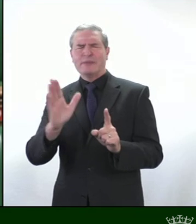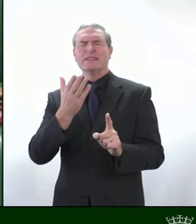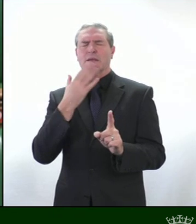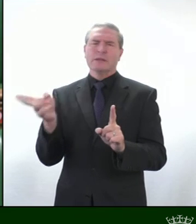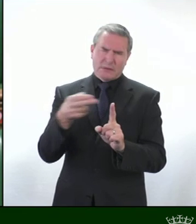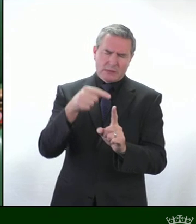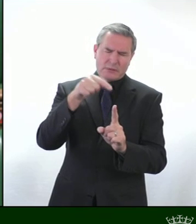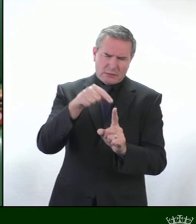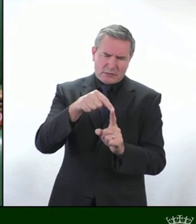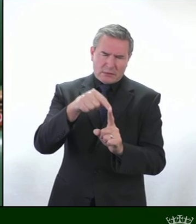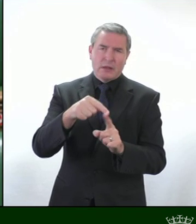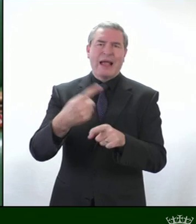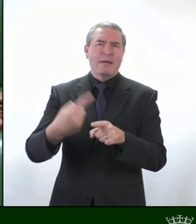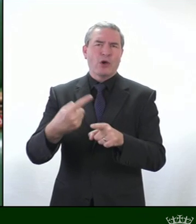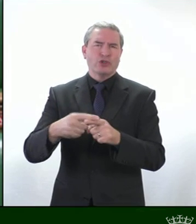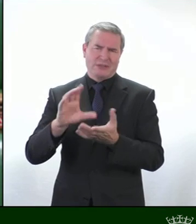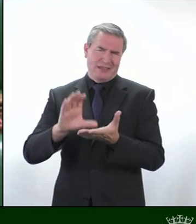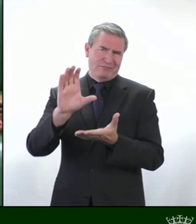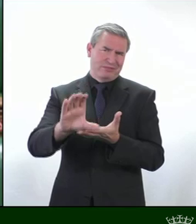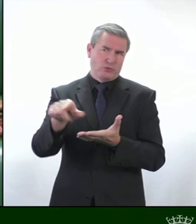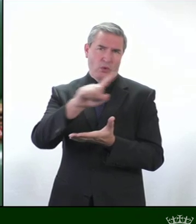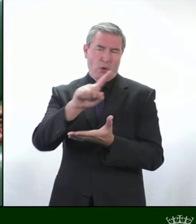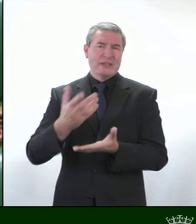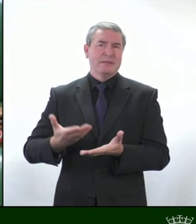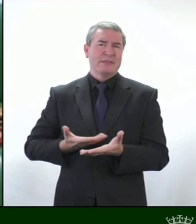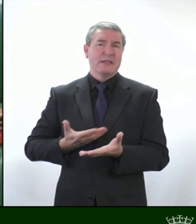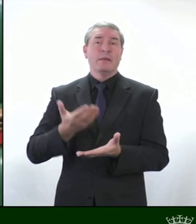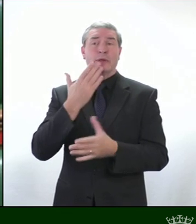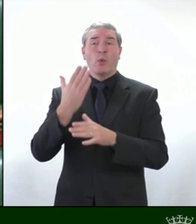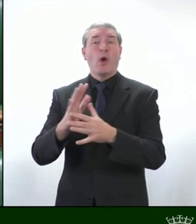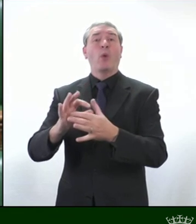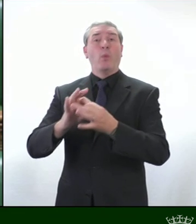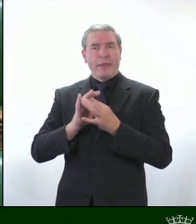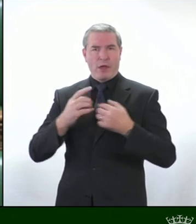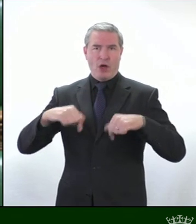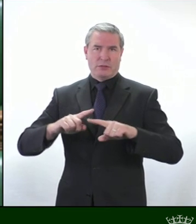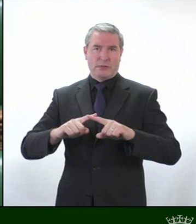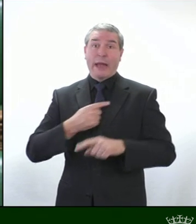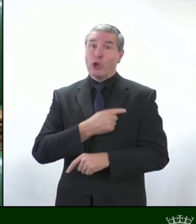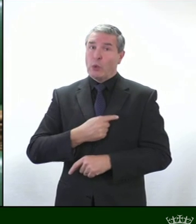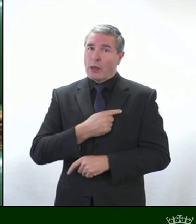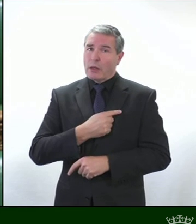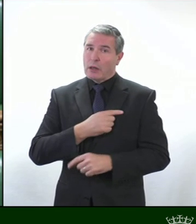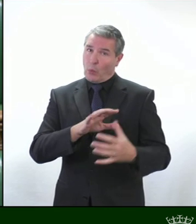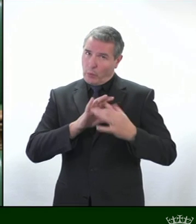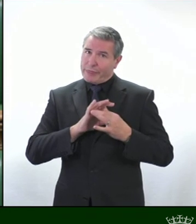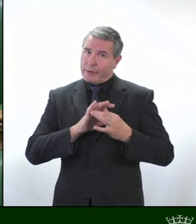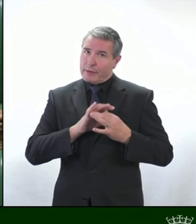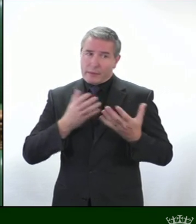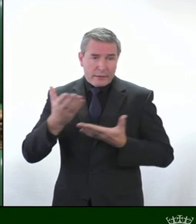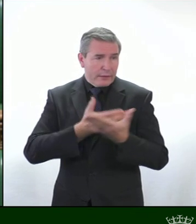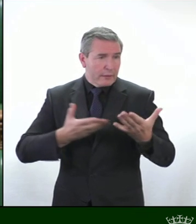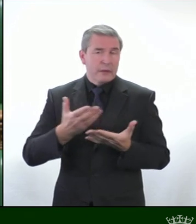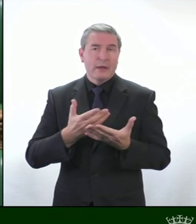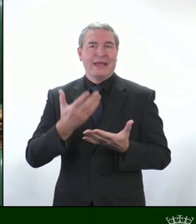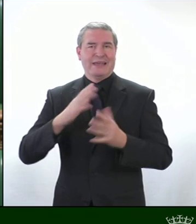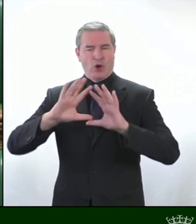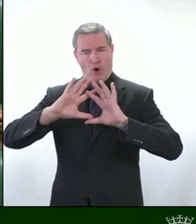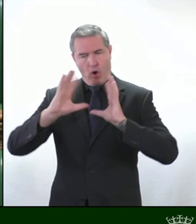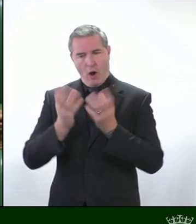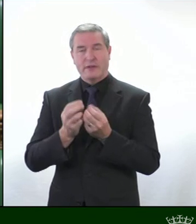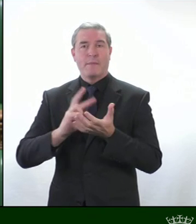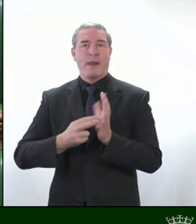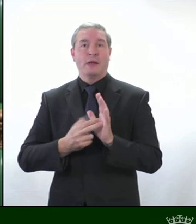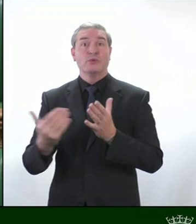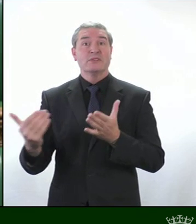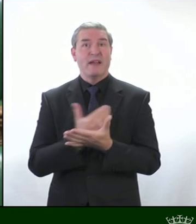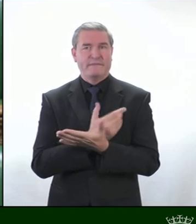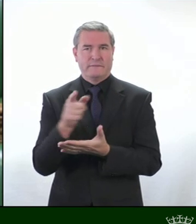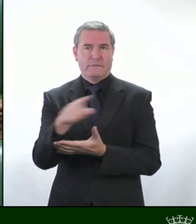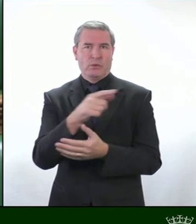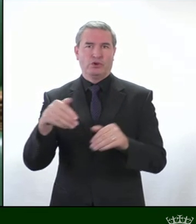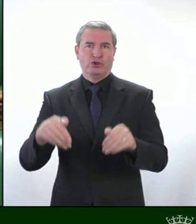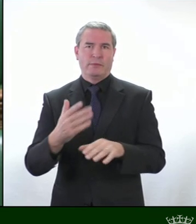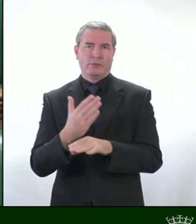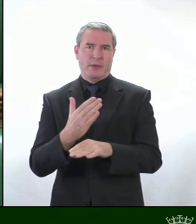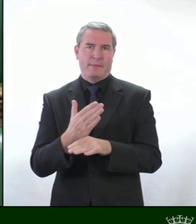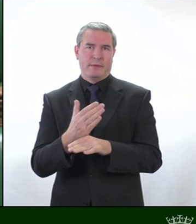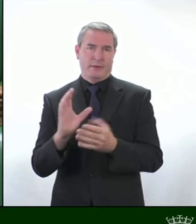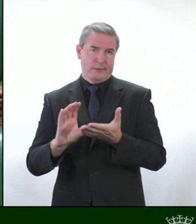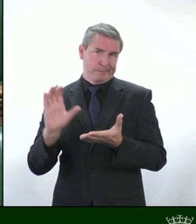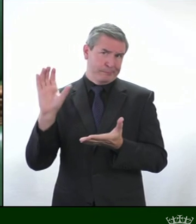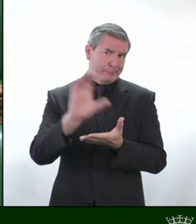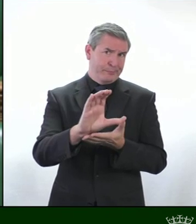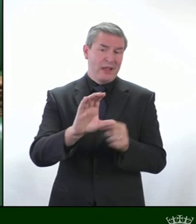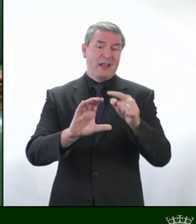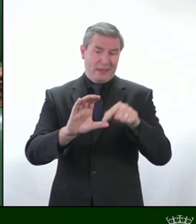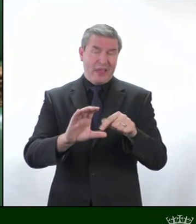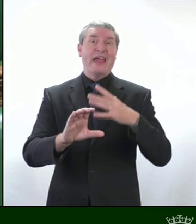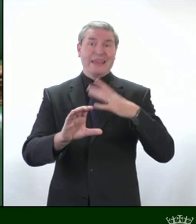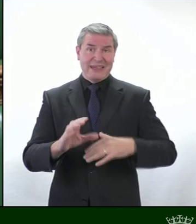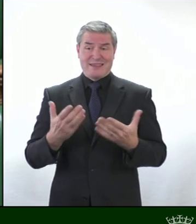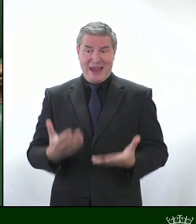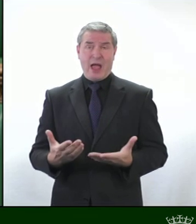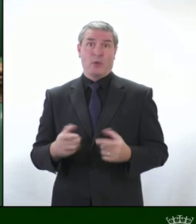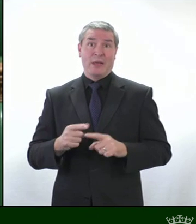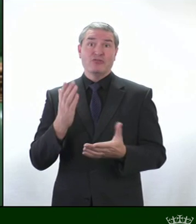As well as providing emergency support, will he work with us, the trade unions and the sector to finally bring forward a comprehensive plan to save retail jobs and to provide the sector with the much greater support it needs through this crisis?